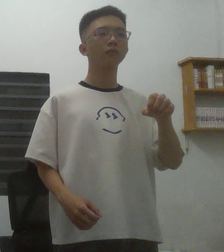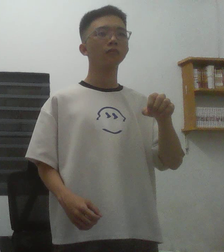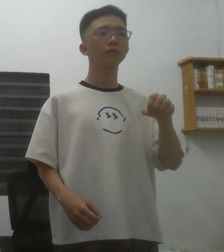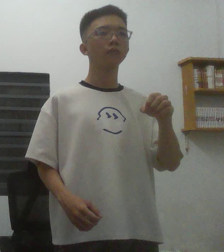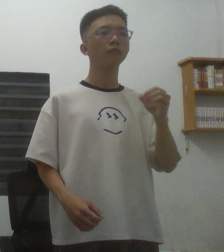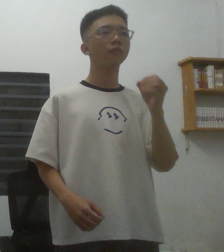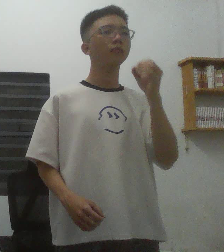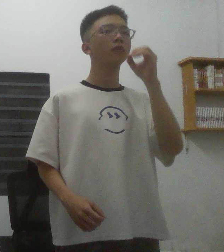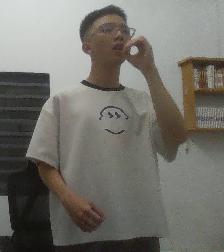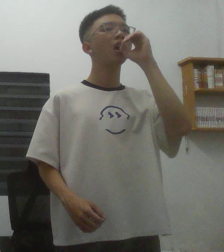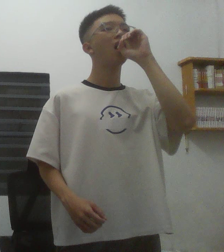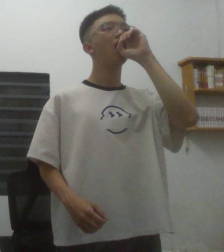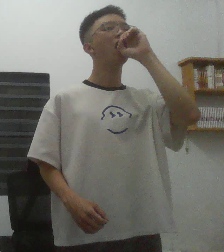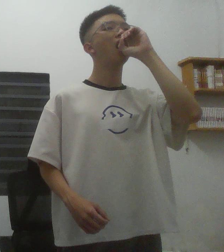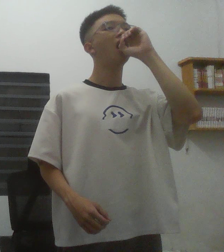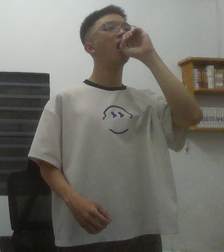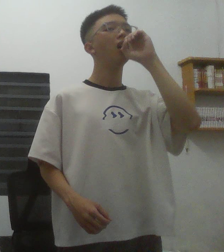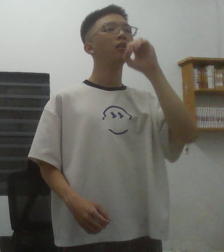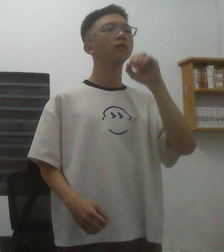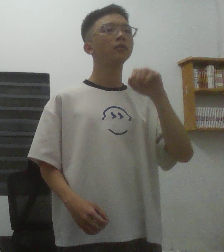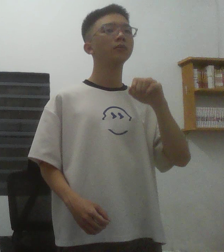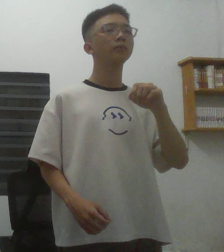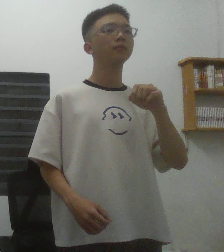uong